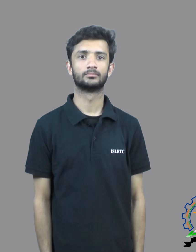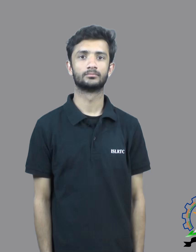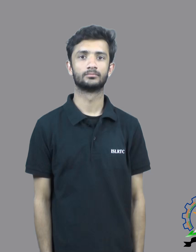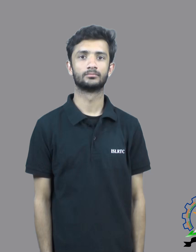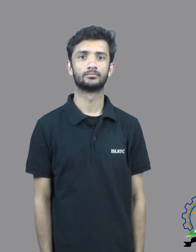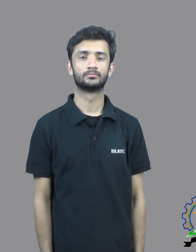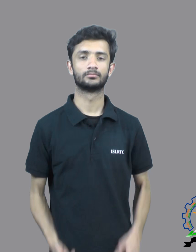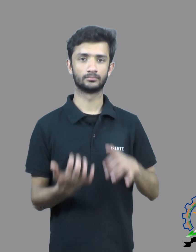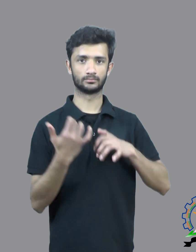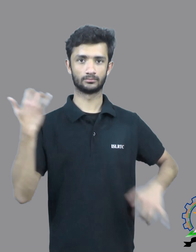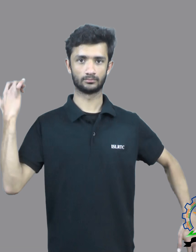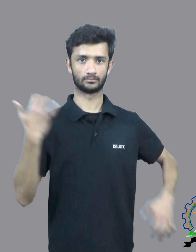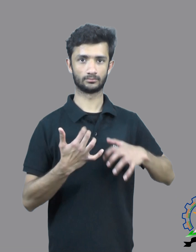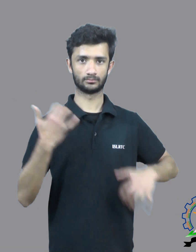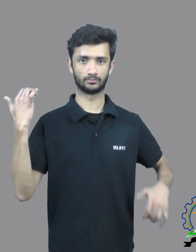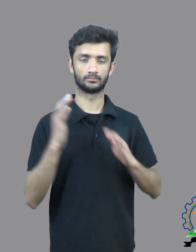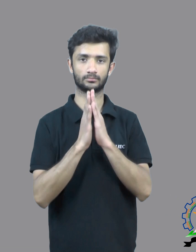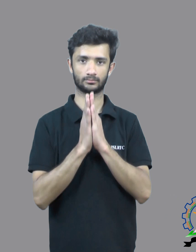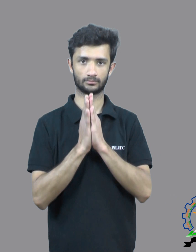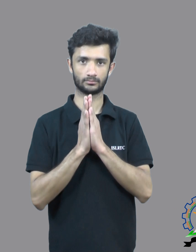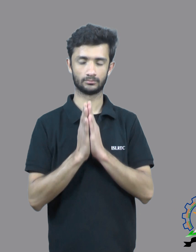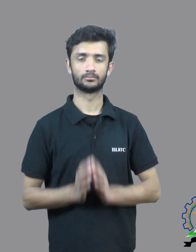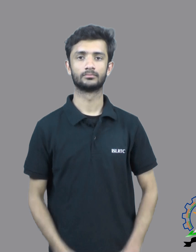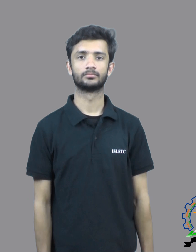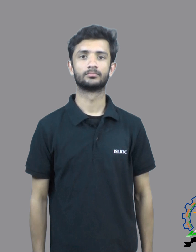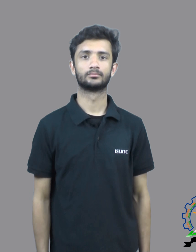Saraswati